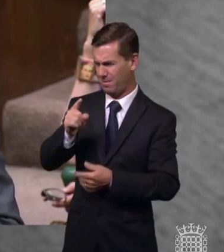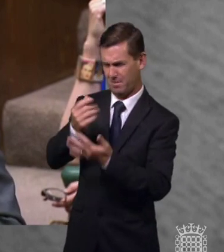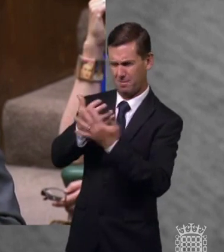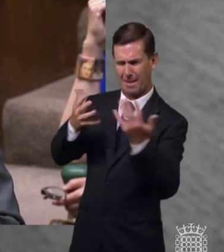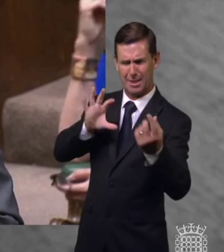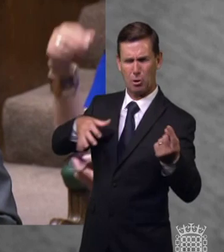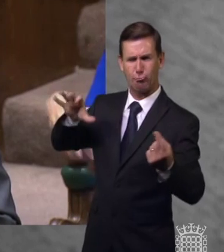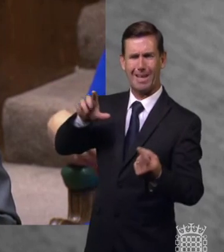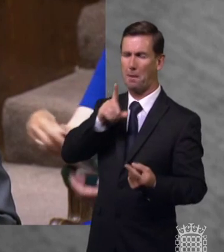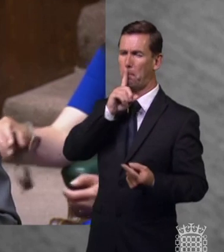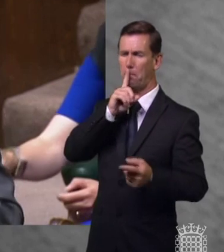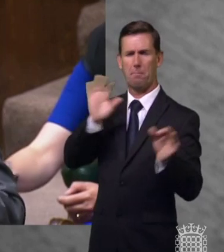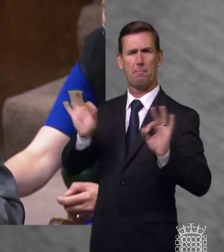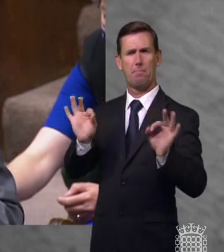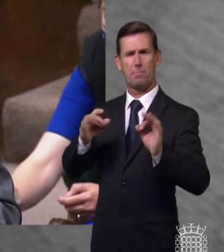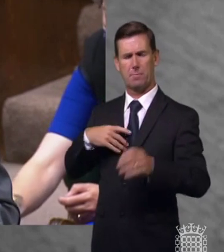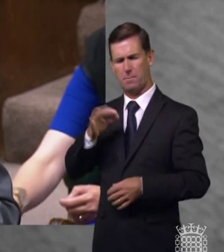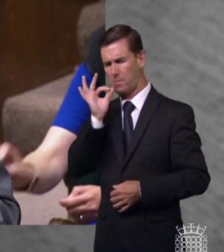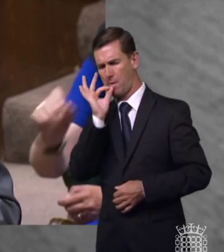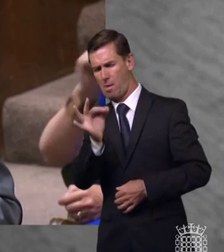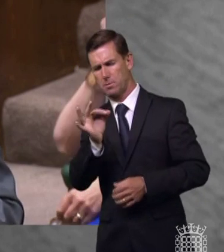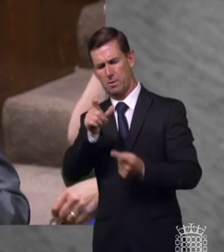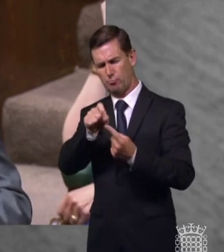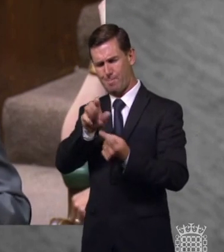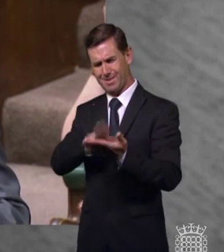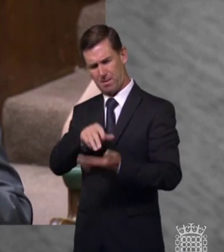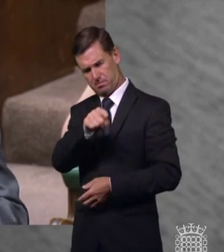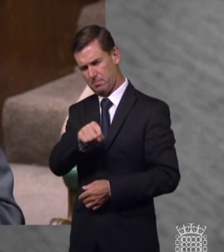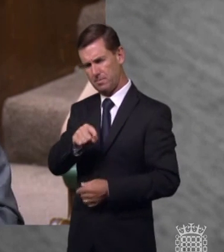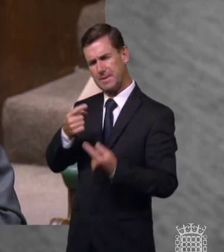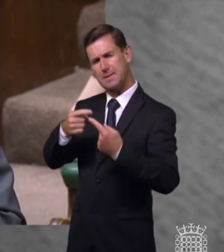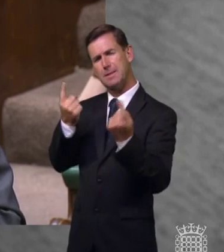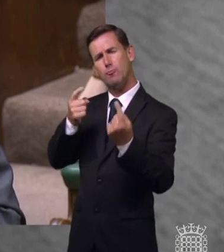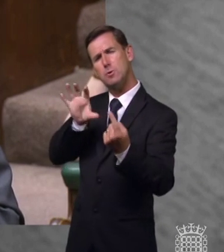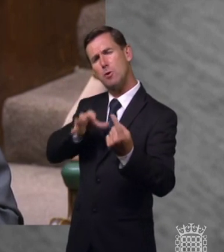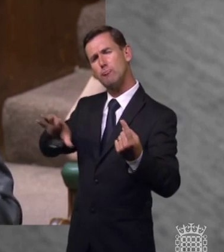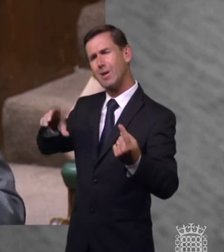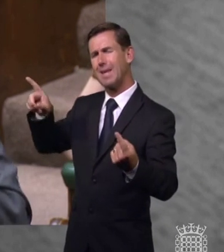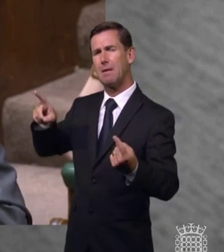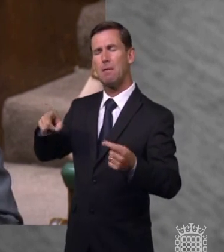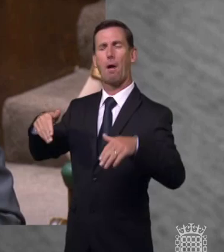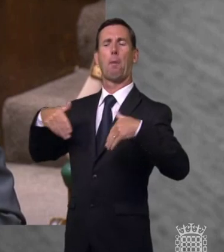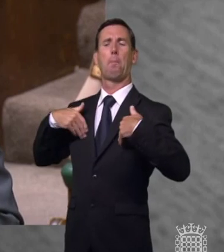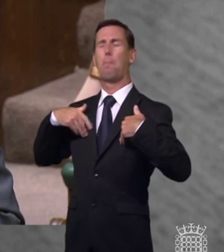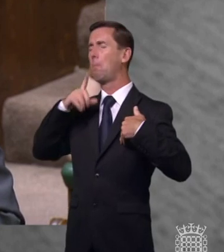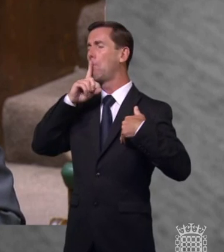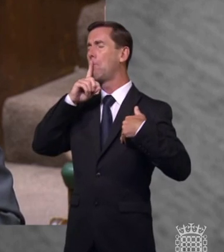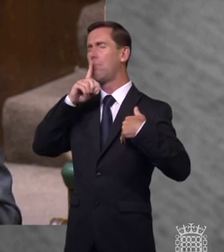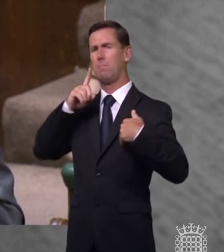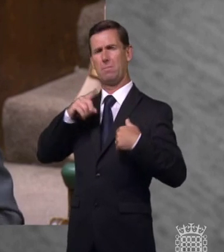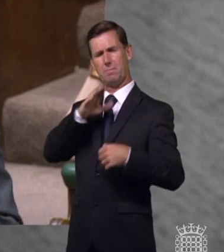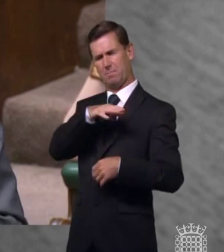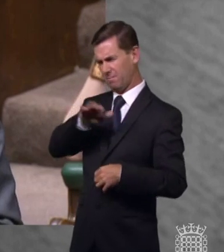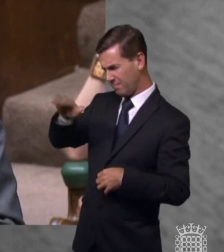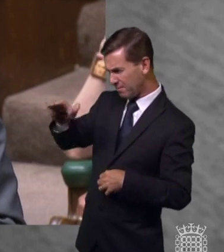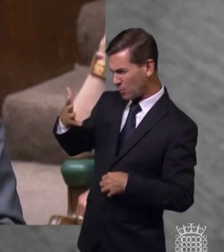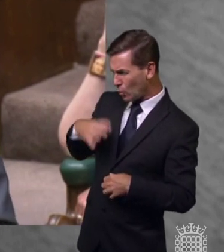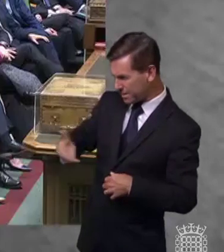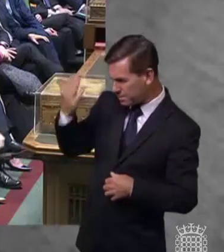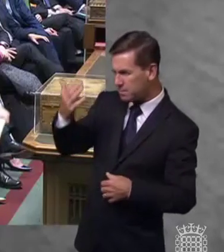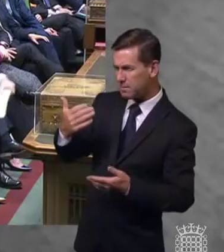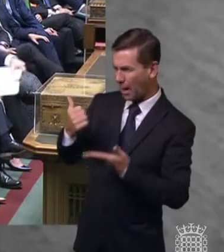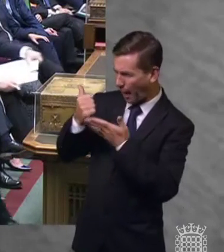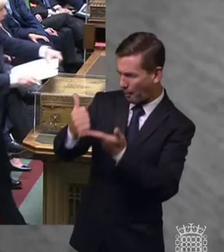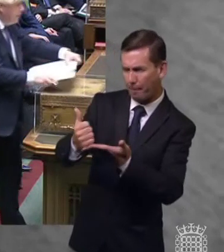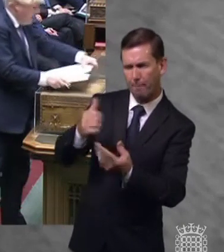Will the Prime Minister inform the House what is being done to encourage these other countries to take up their responsibility and help these people in Afghanistan?